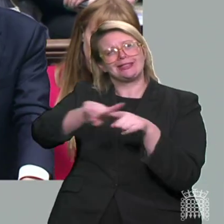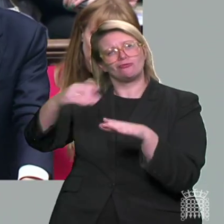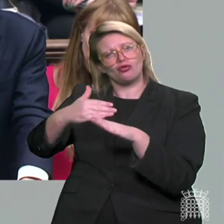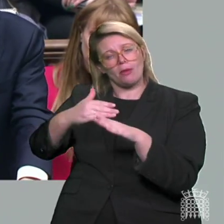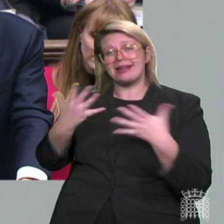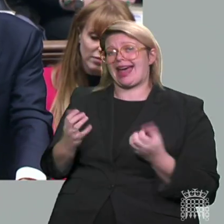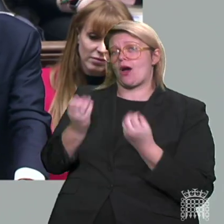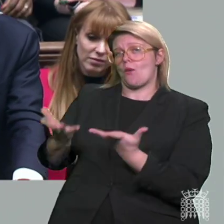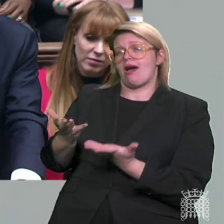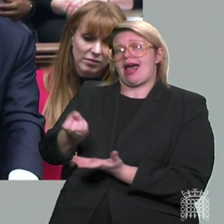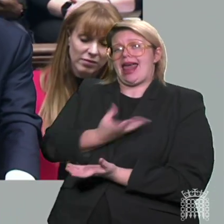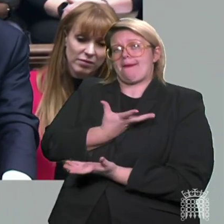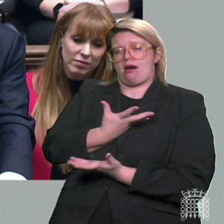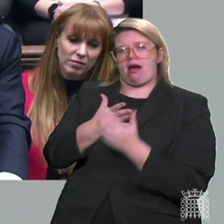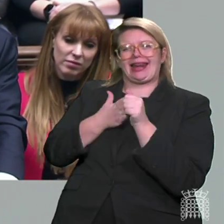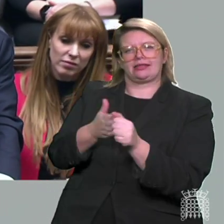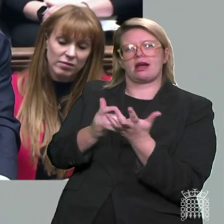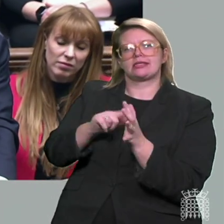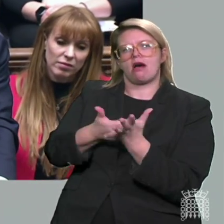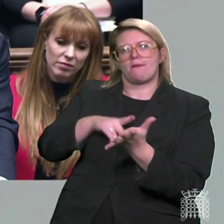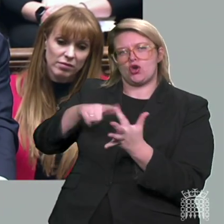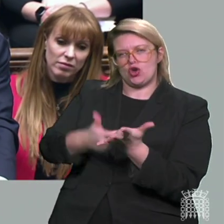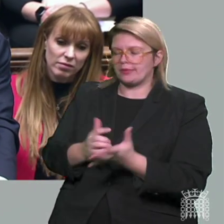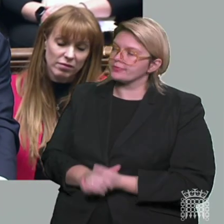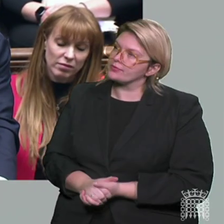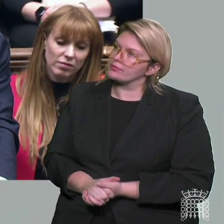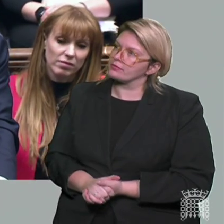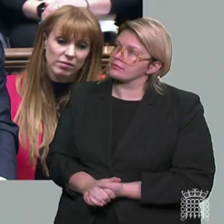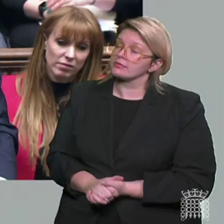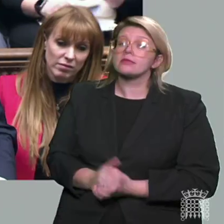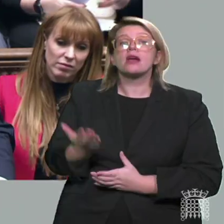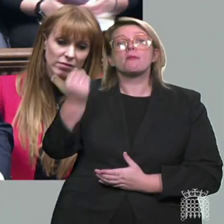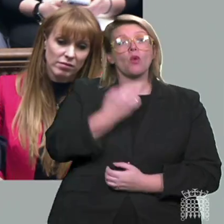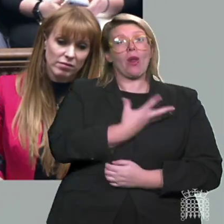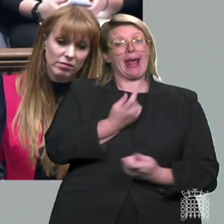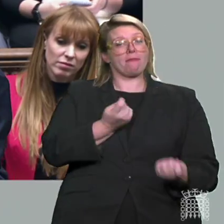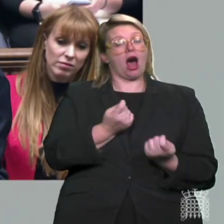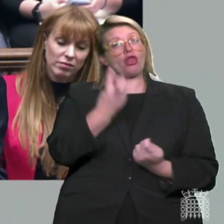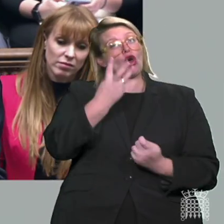In the 13 years of the last Labour Government, there were no national NHS strikes.